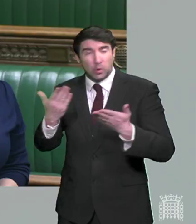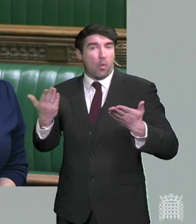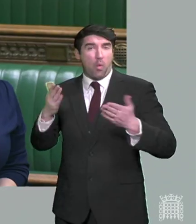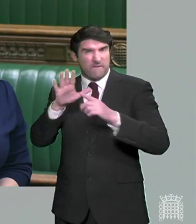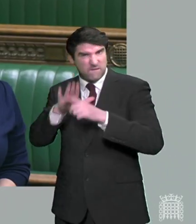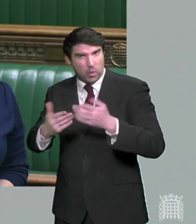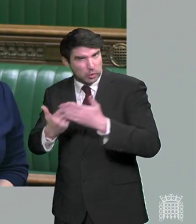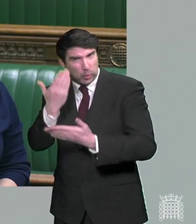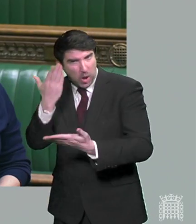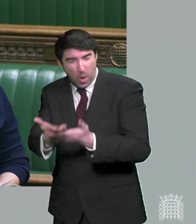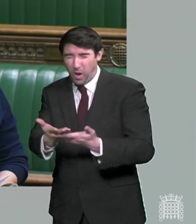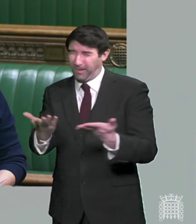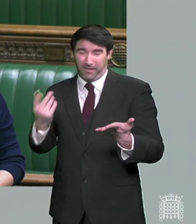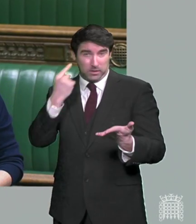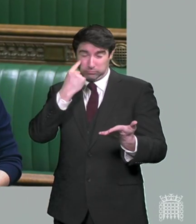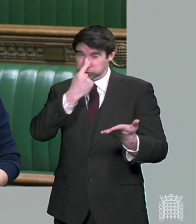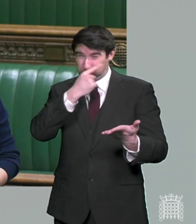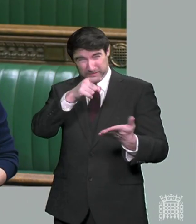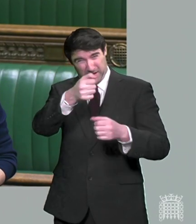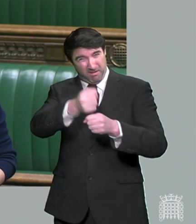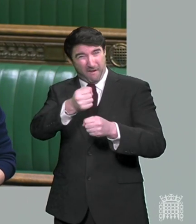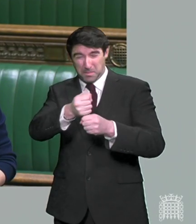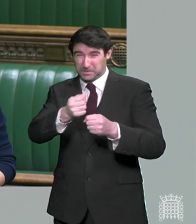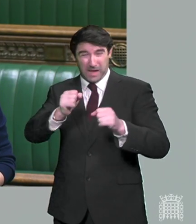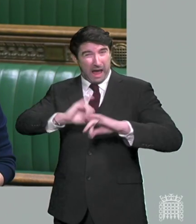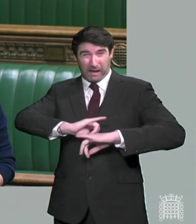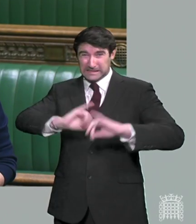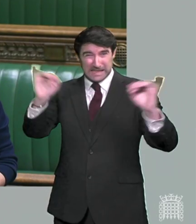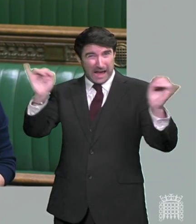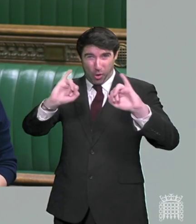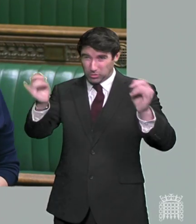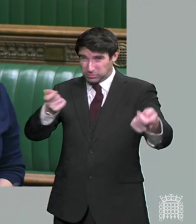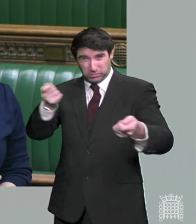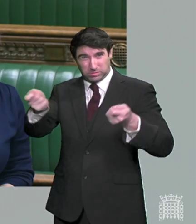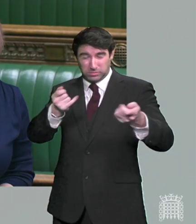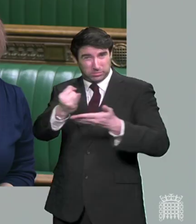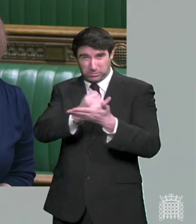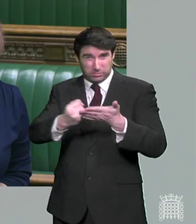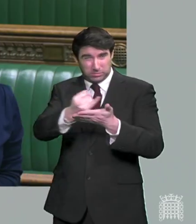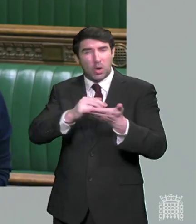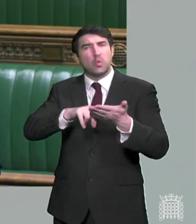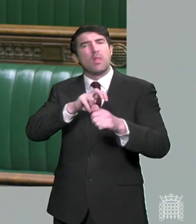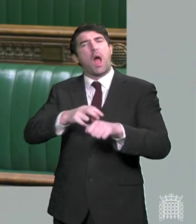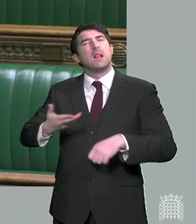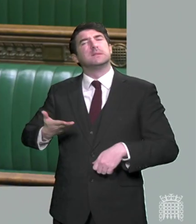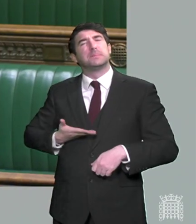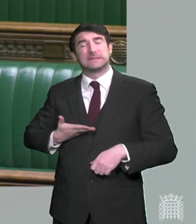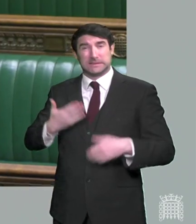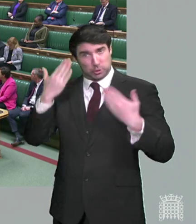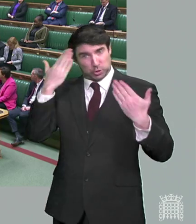With this legislative chaos hanging over the heads of Northern Ireland businesses, how are they expected to make plans for the future?